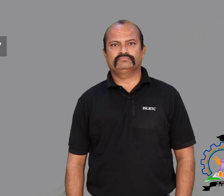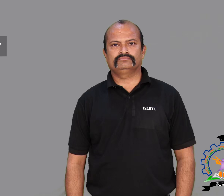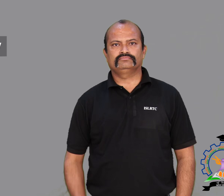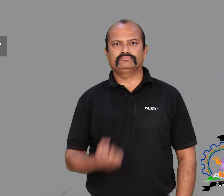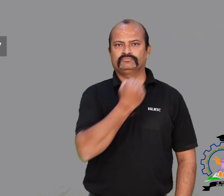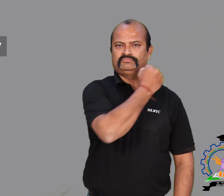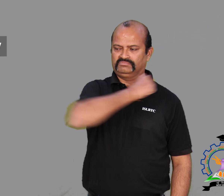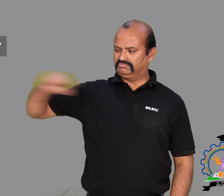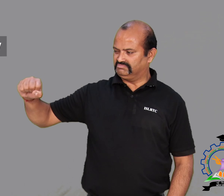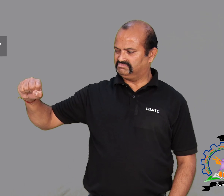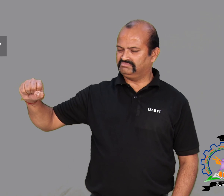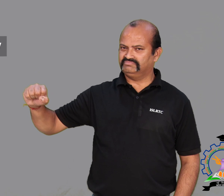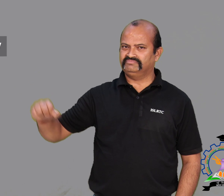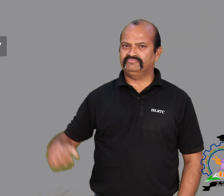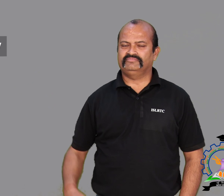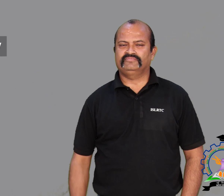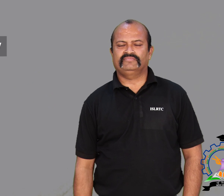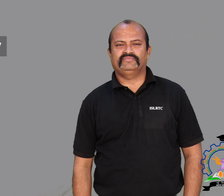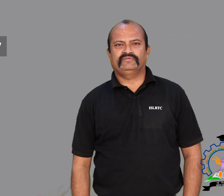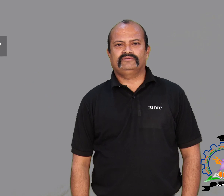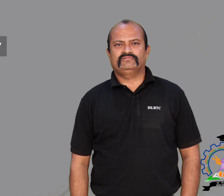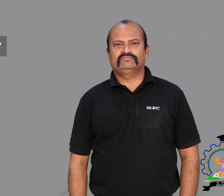Betray